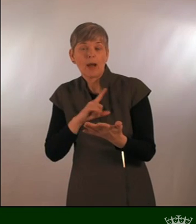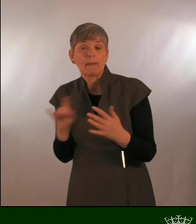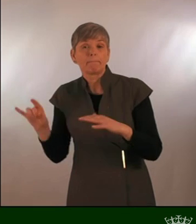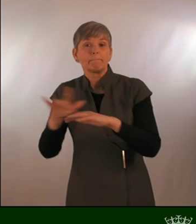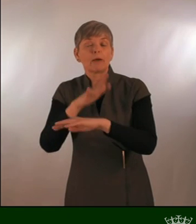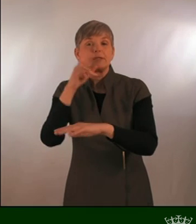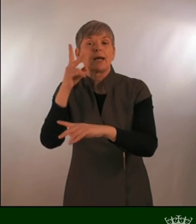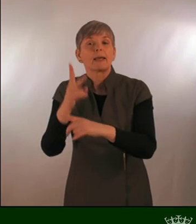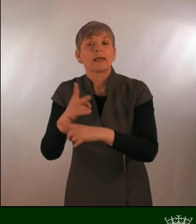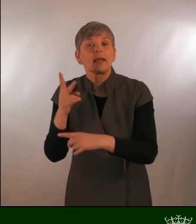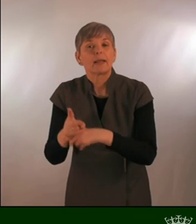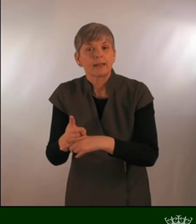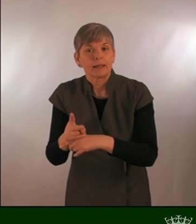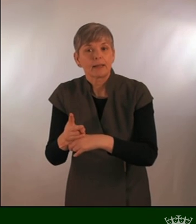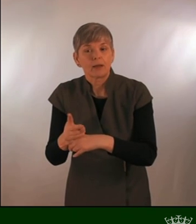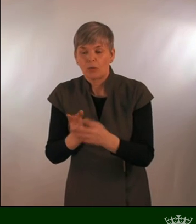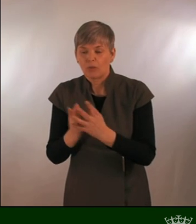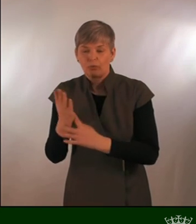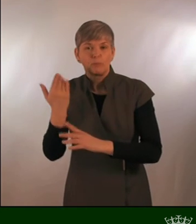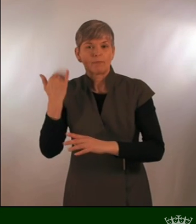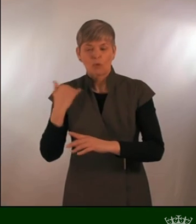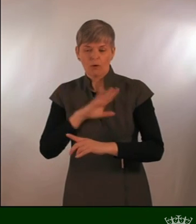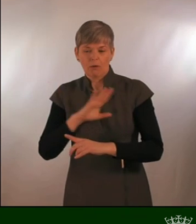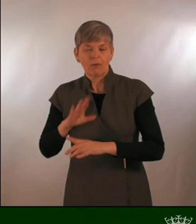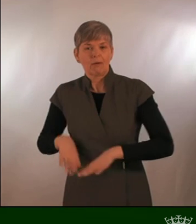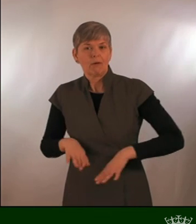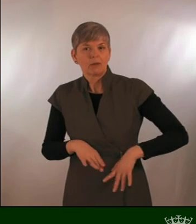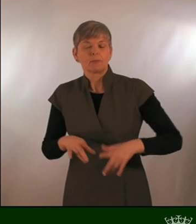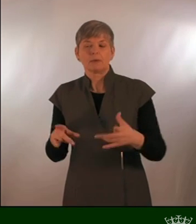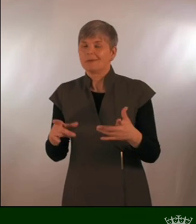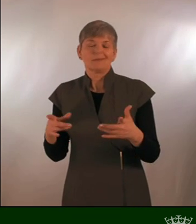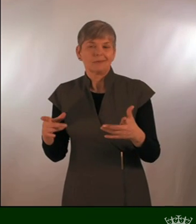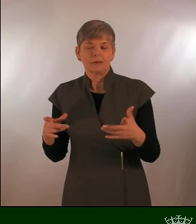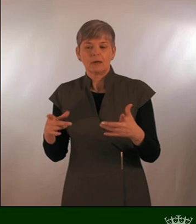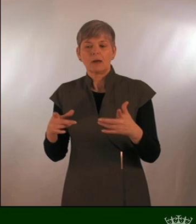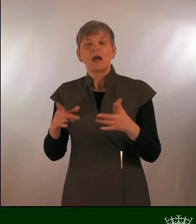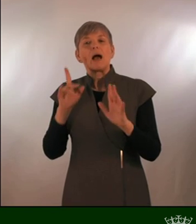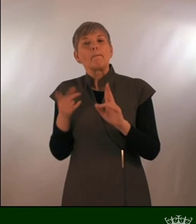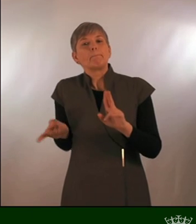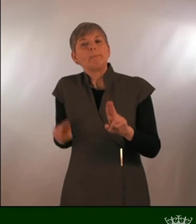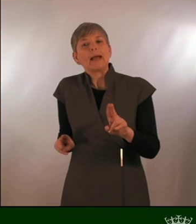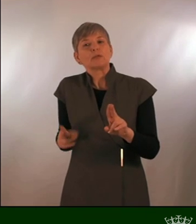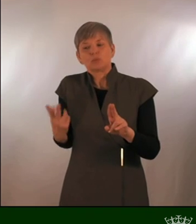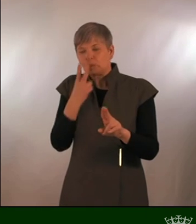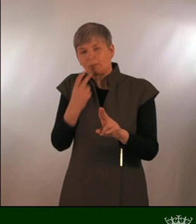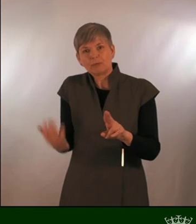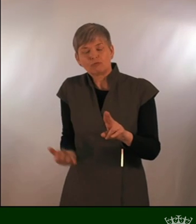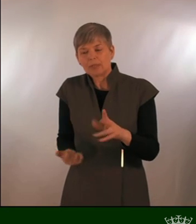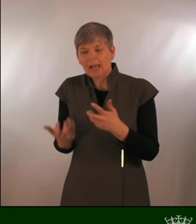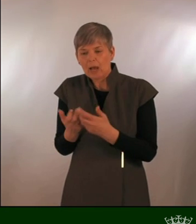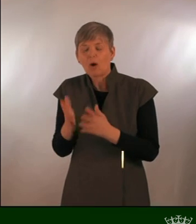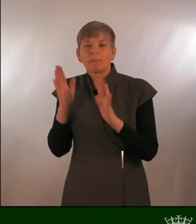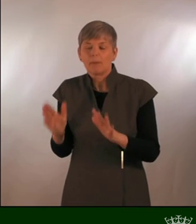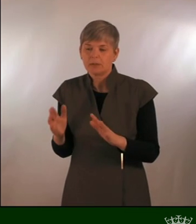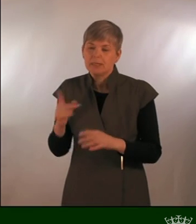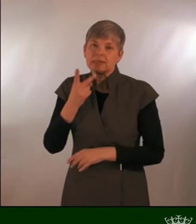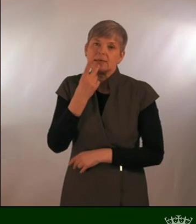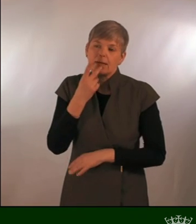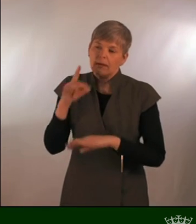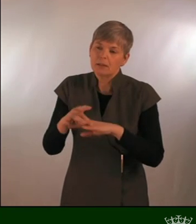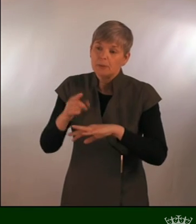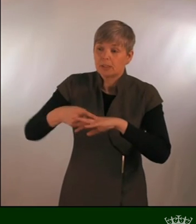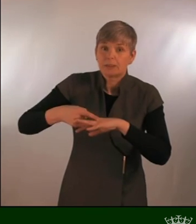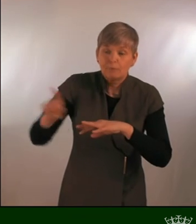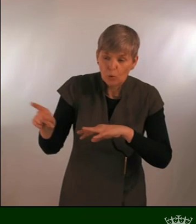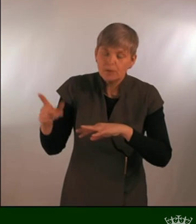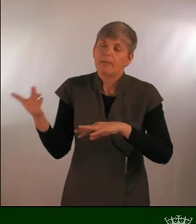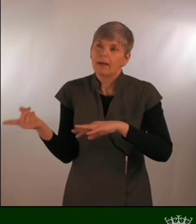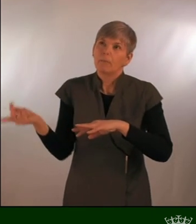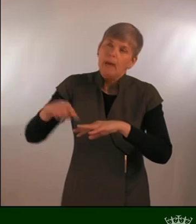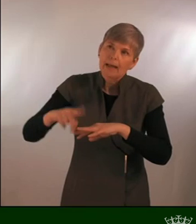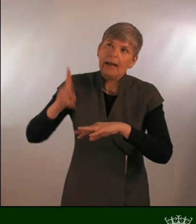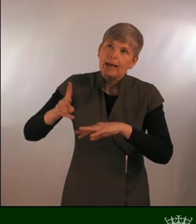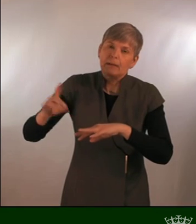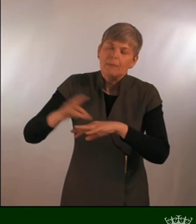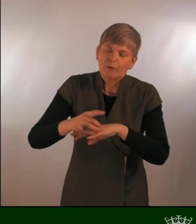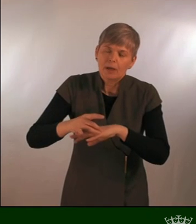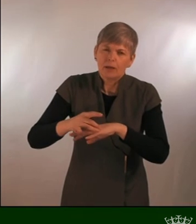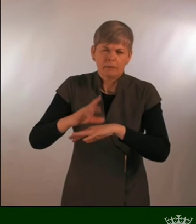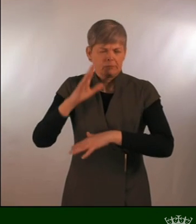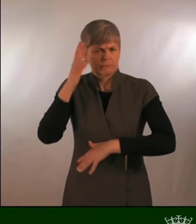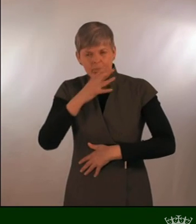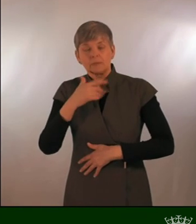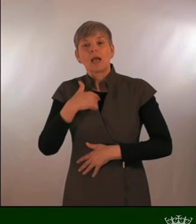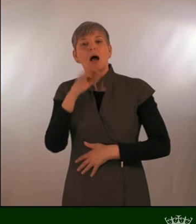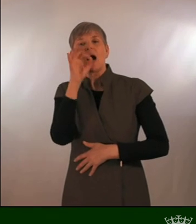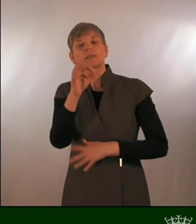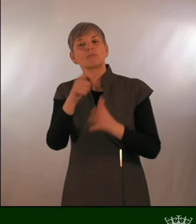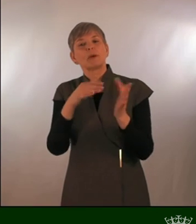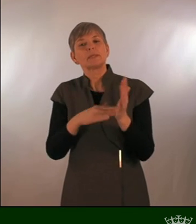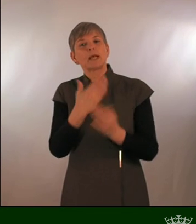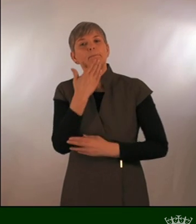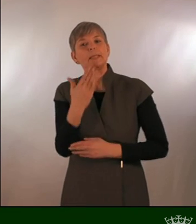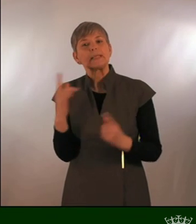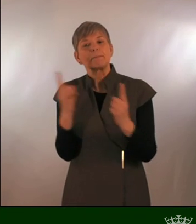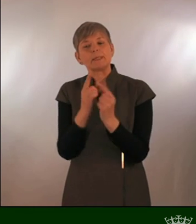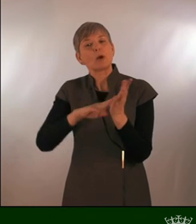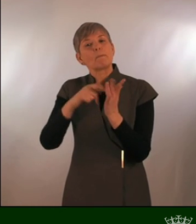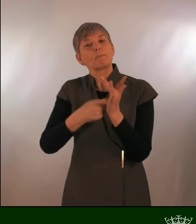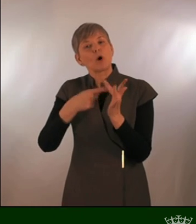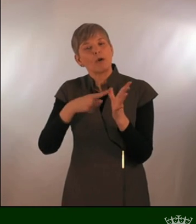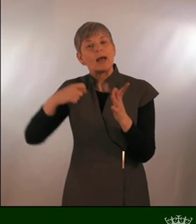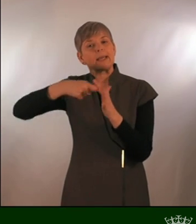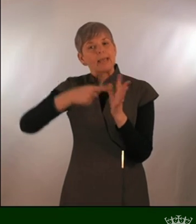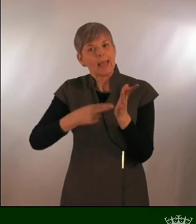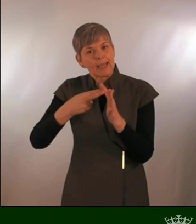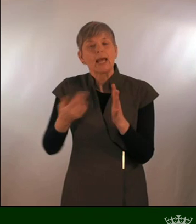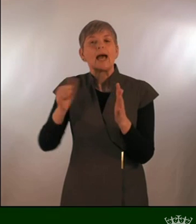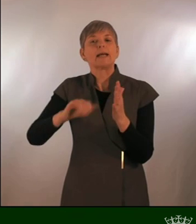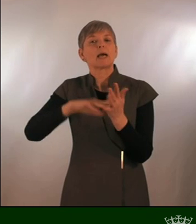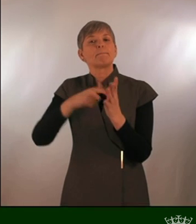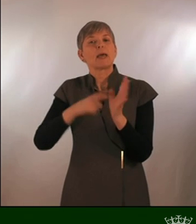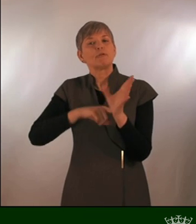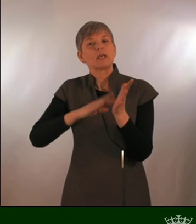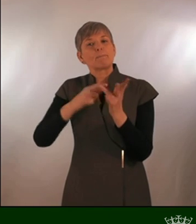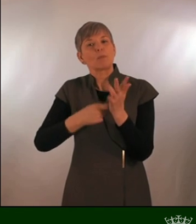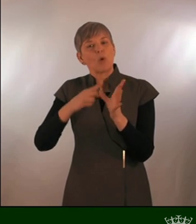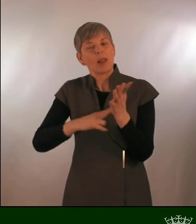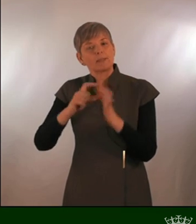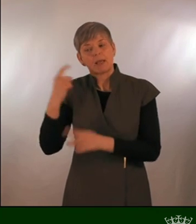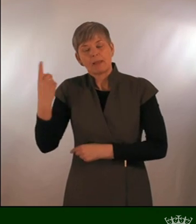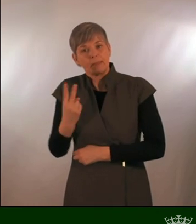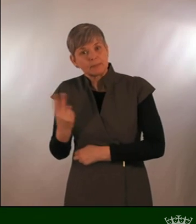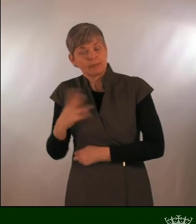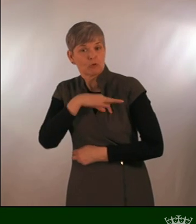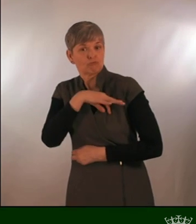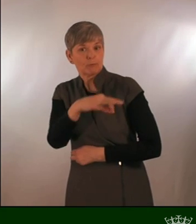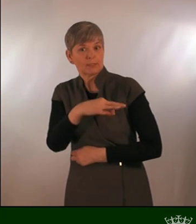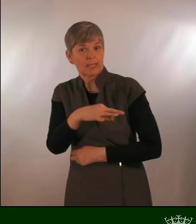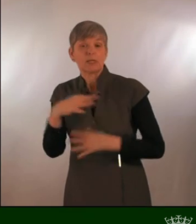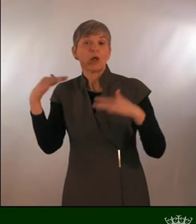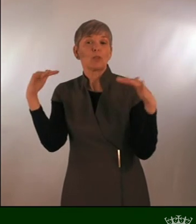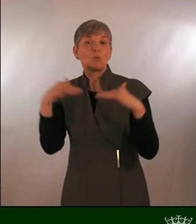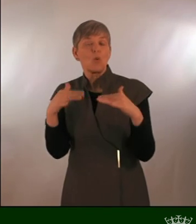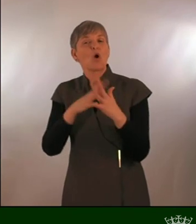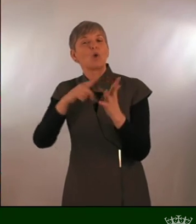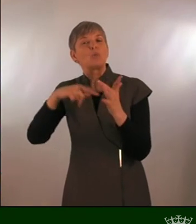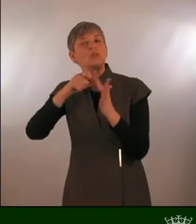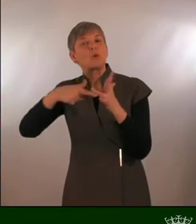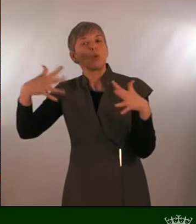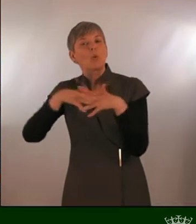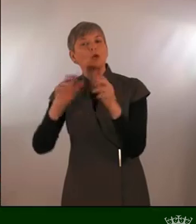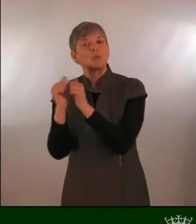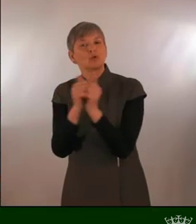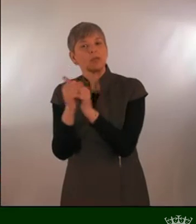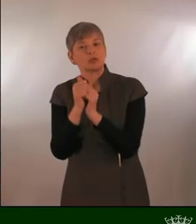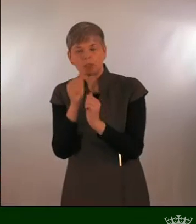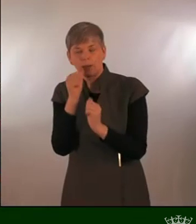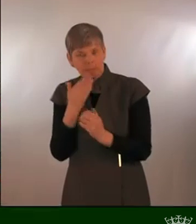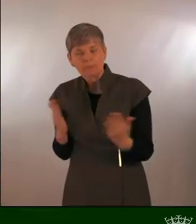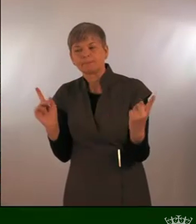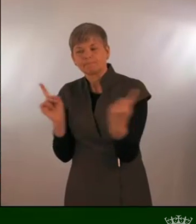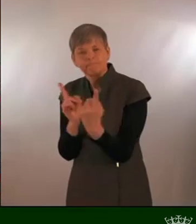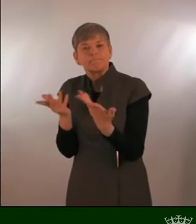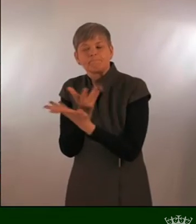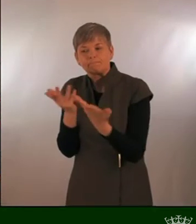be permanently restored only by their going through a divorce and remarriage to their second husbands, will the Prime Minister personally meet Moira Kane and Mary Moreland of the War Widows’ Association finally to put an end to this deplorable and dishonourable situation?